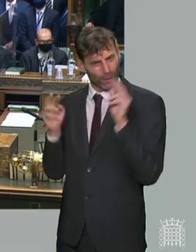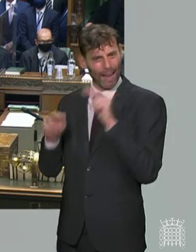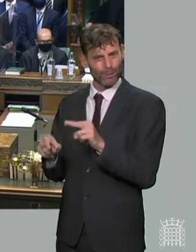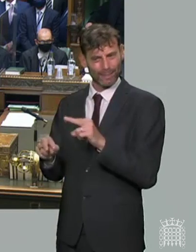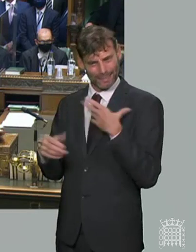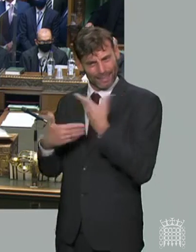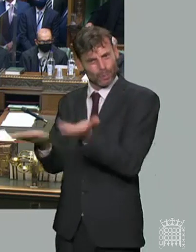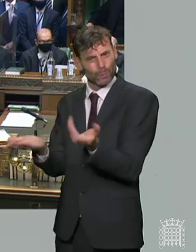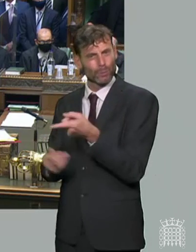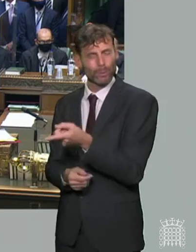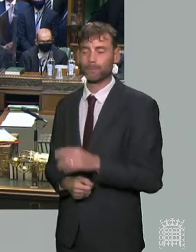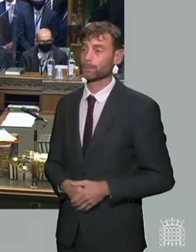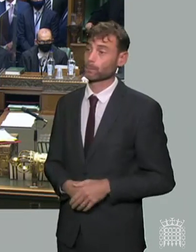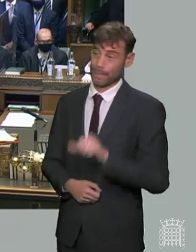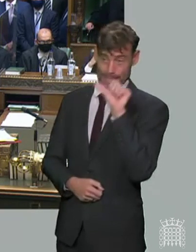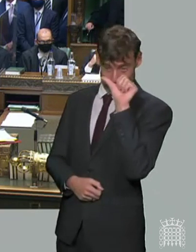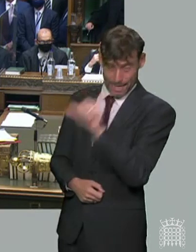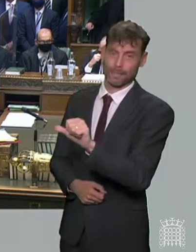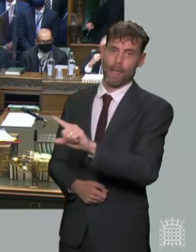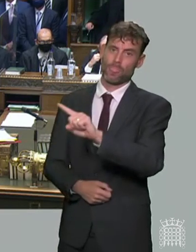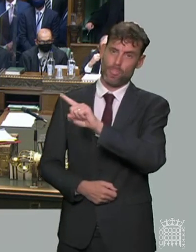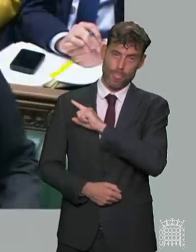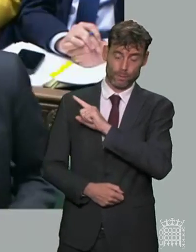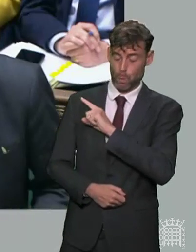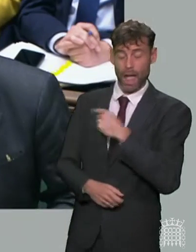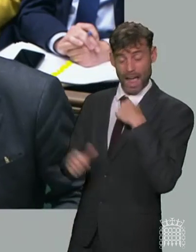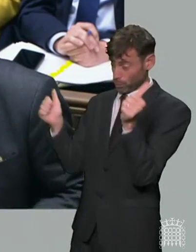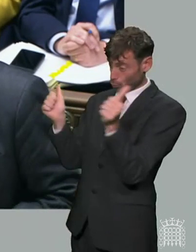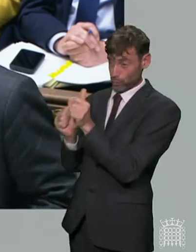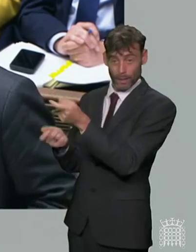Yes, I totally agree with my right honourable Friend.